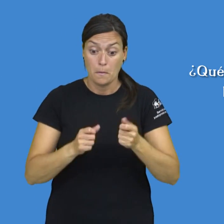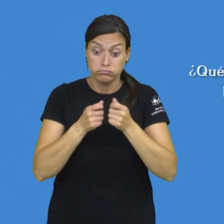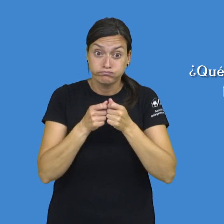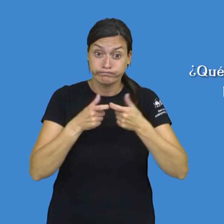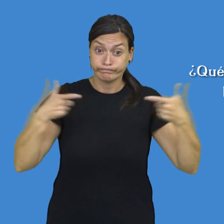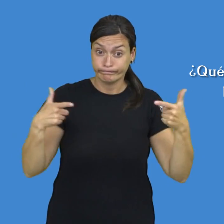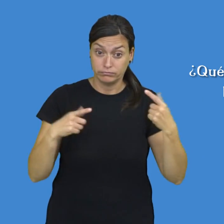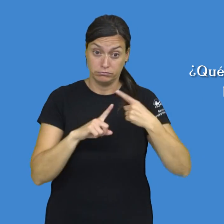incrementar